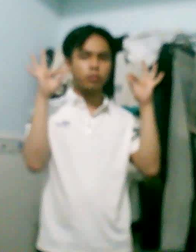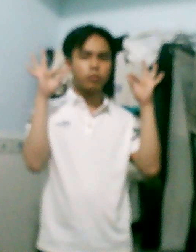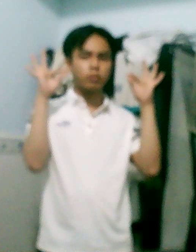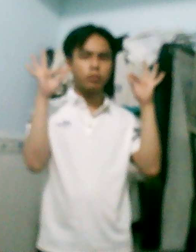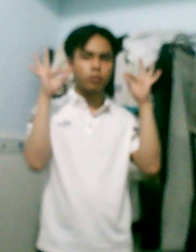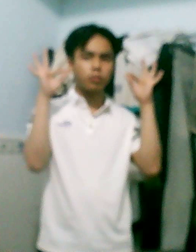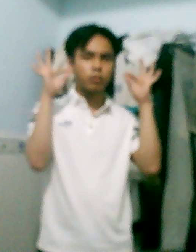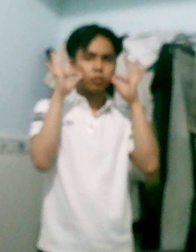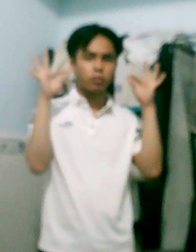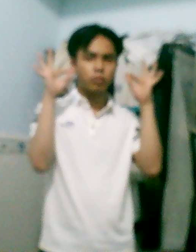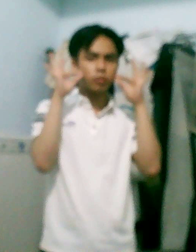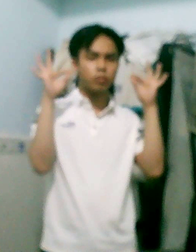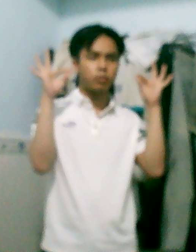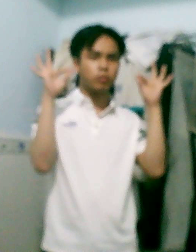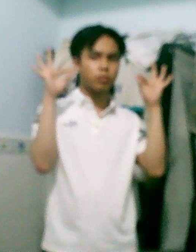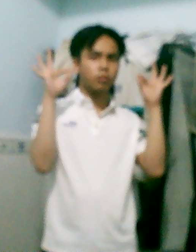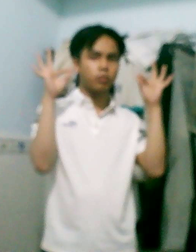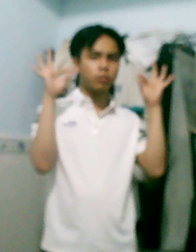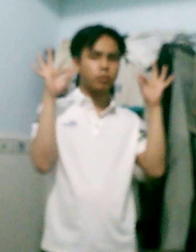meo